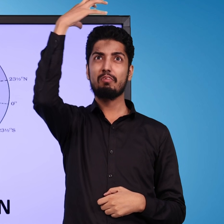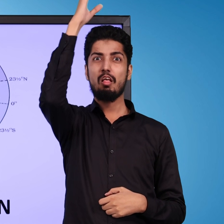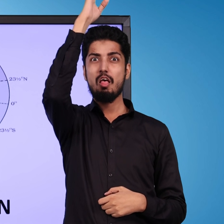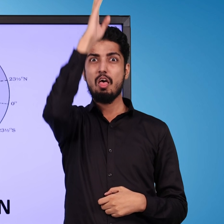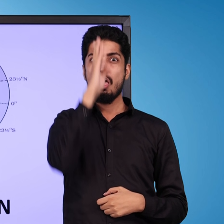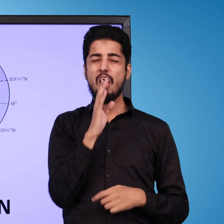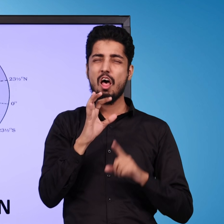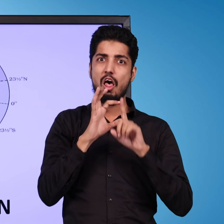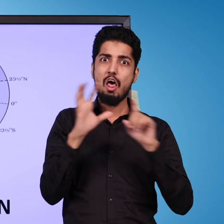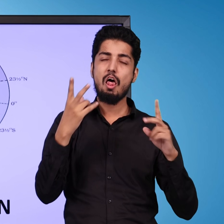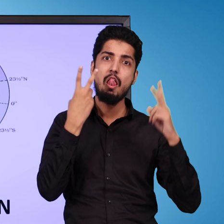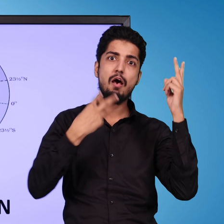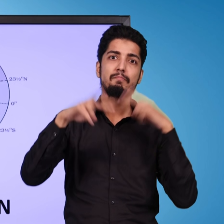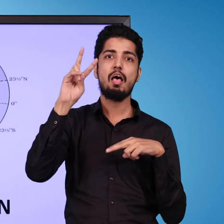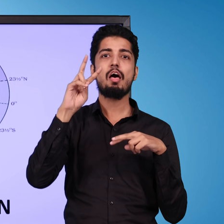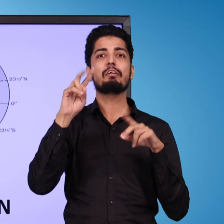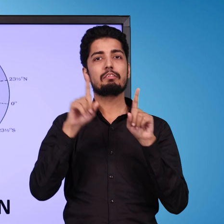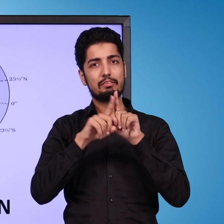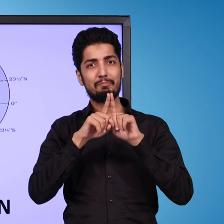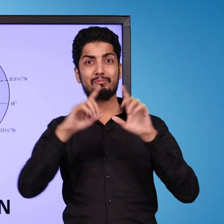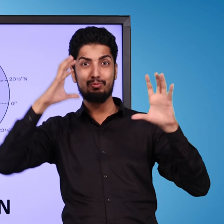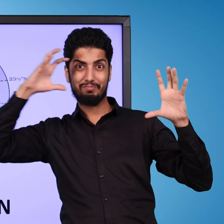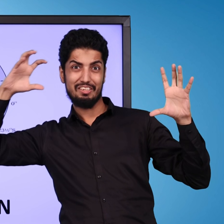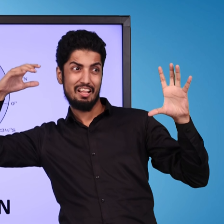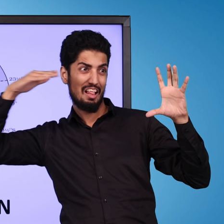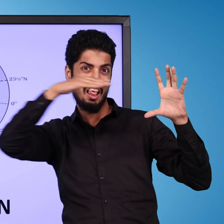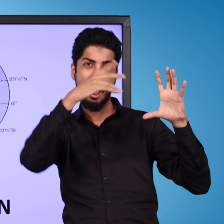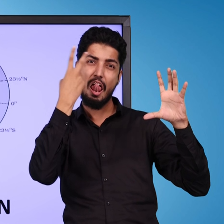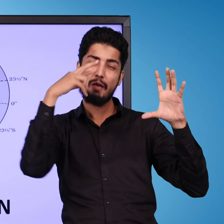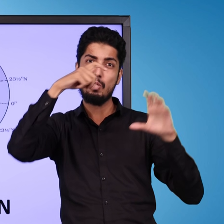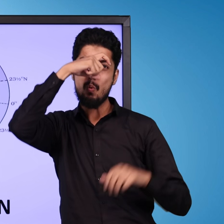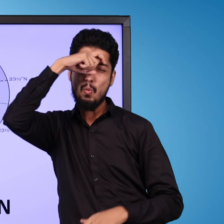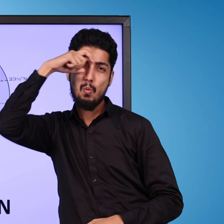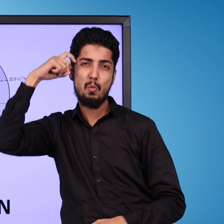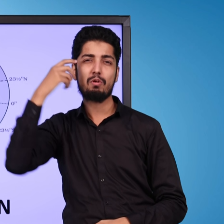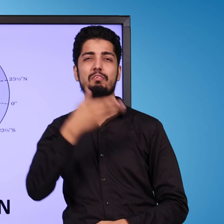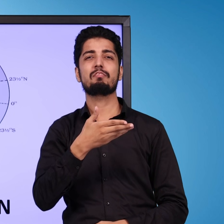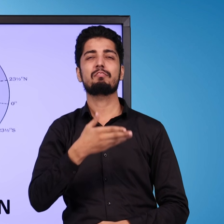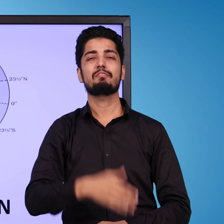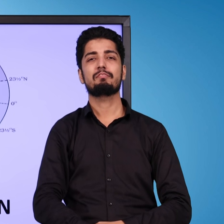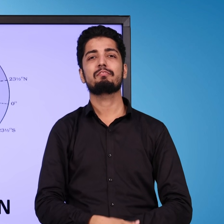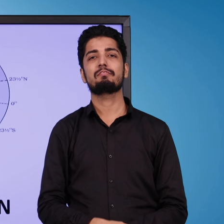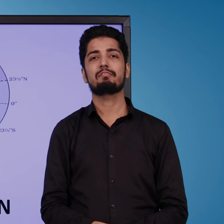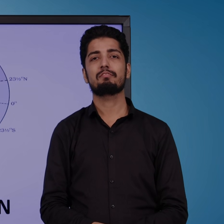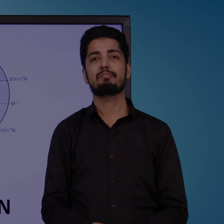on all latitudes in this area. Therefore, it receives the maximum heat.